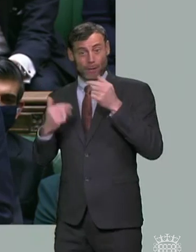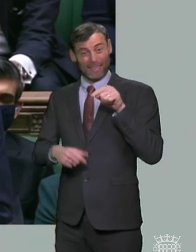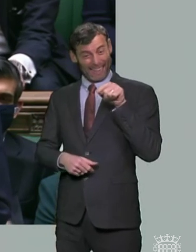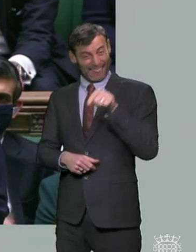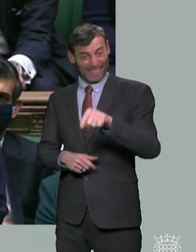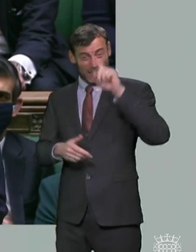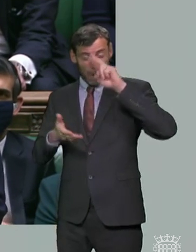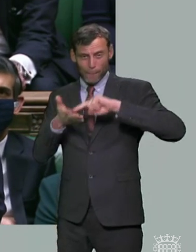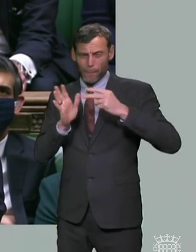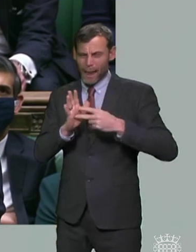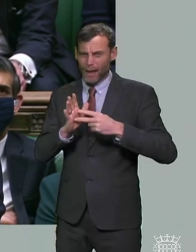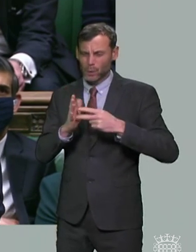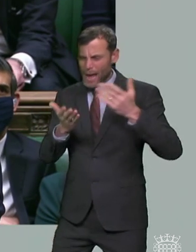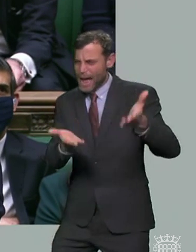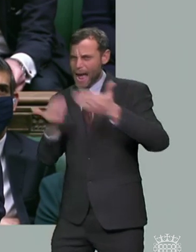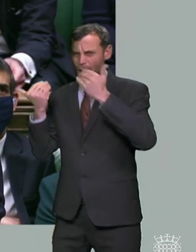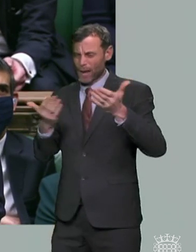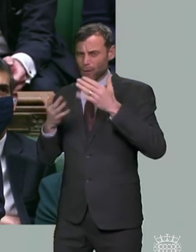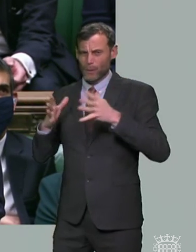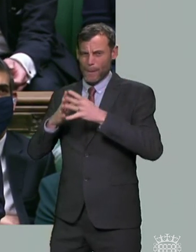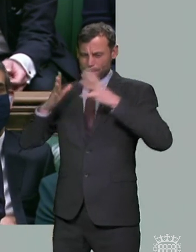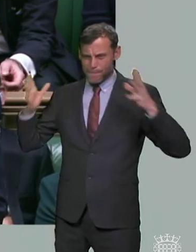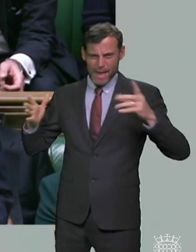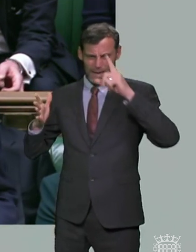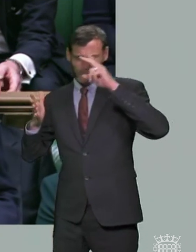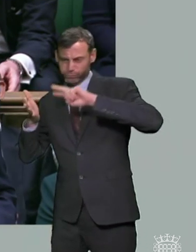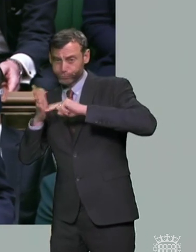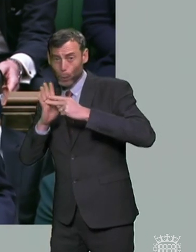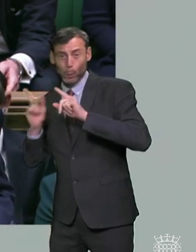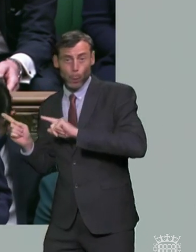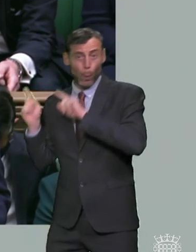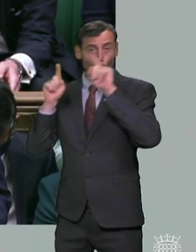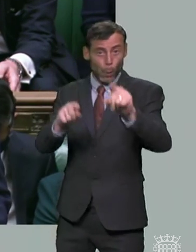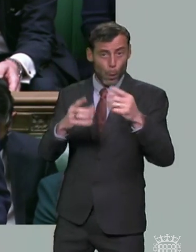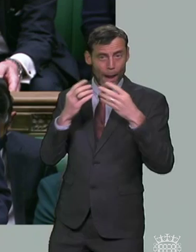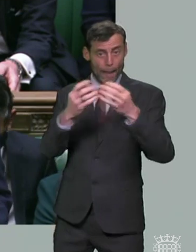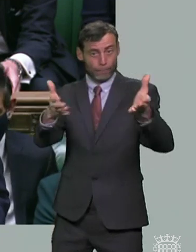The whole country can be immensely proud of their service.